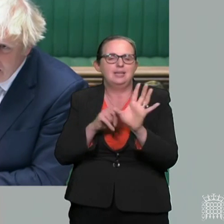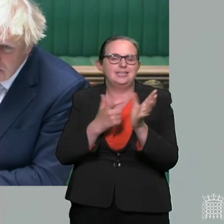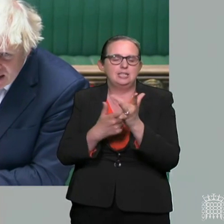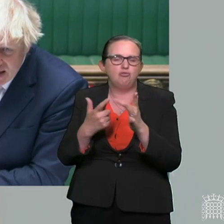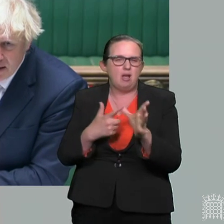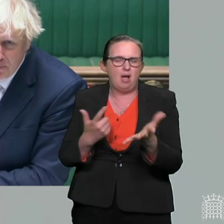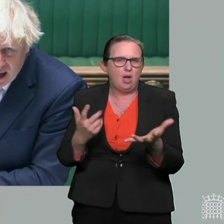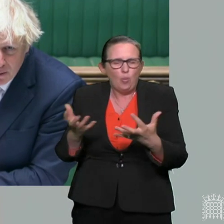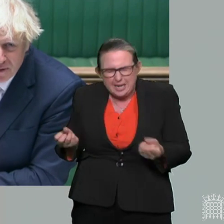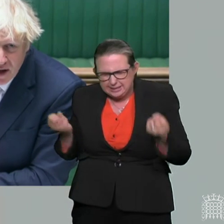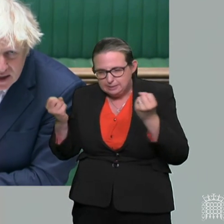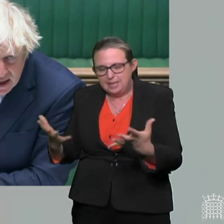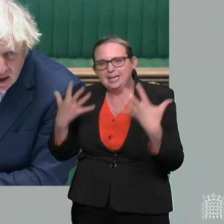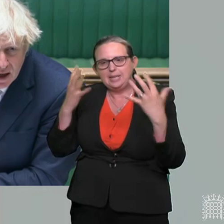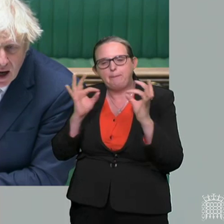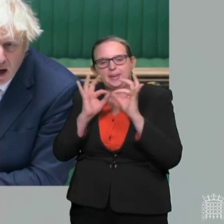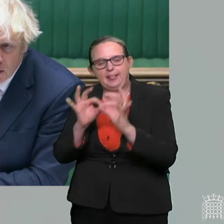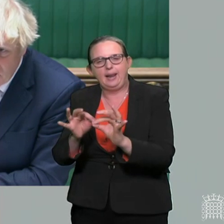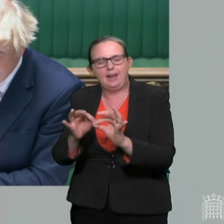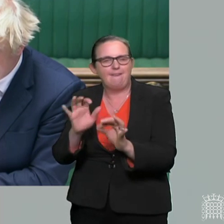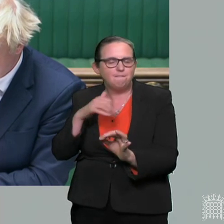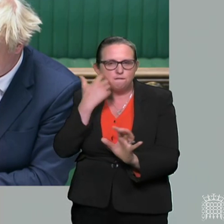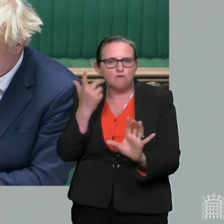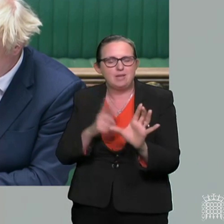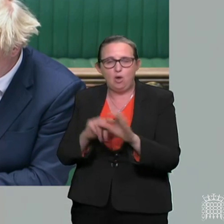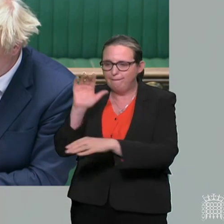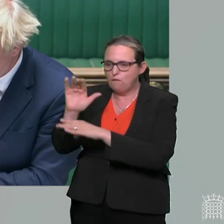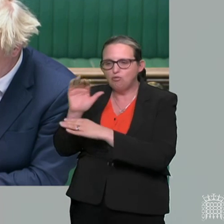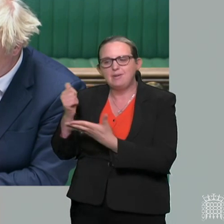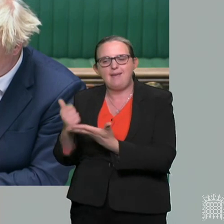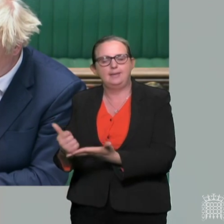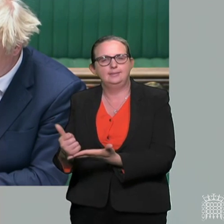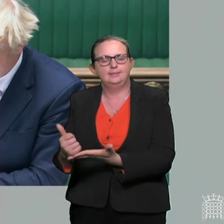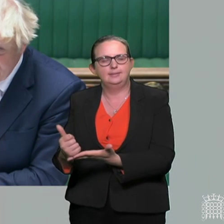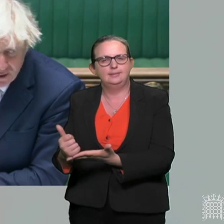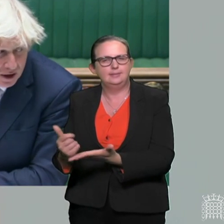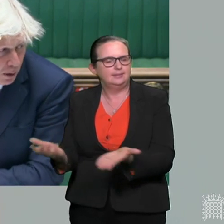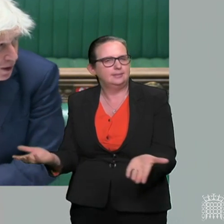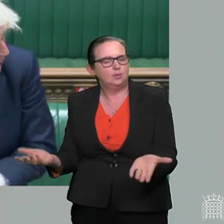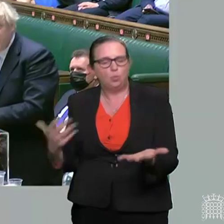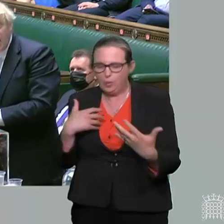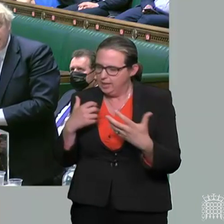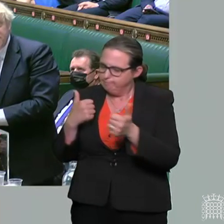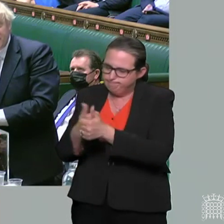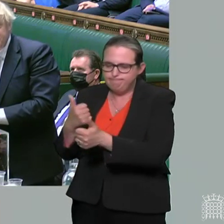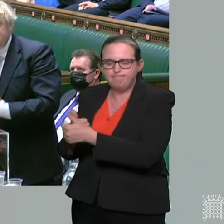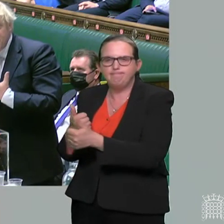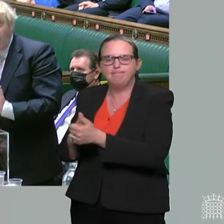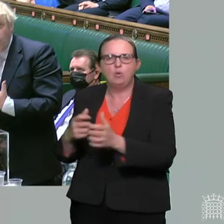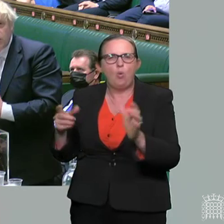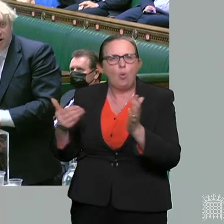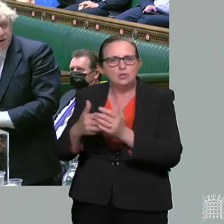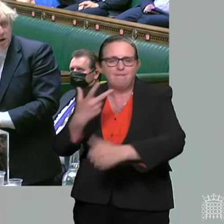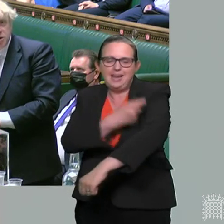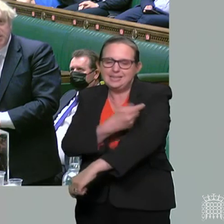We are spending £10 billion a year on overseas aid alone, to say nothing of what we are doing with vaccines.